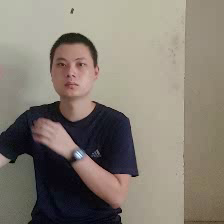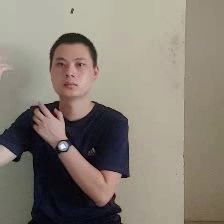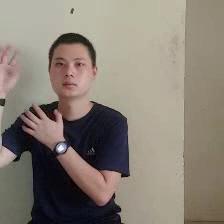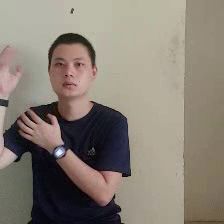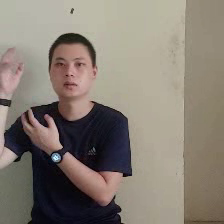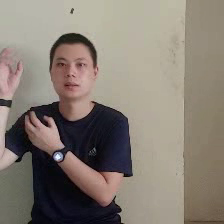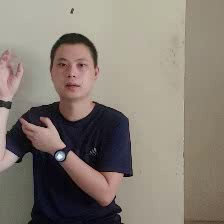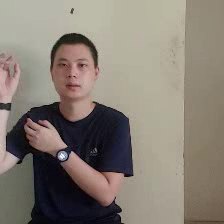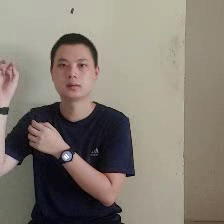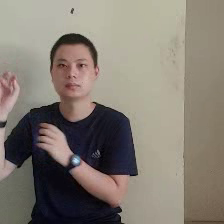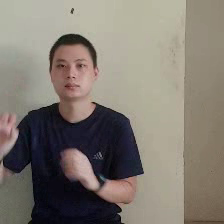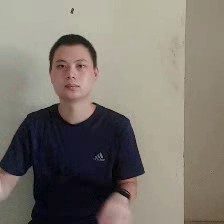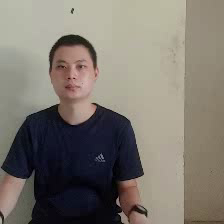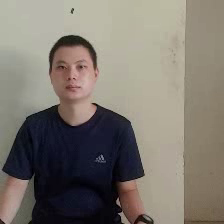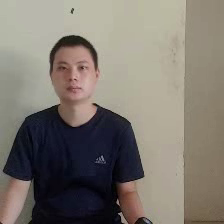Cho